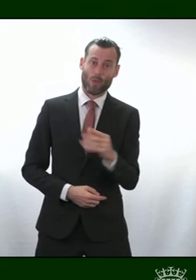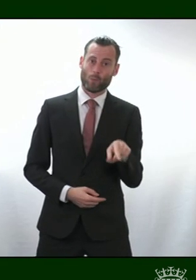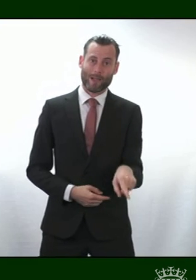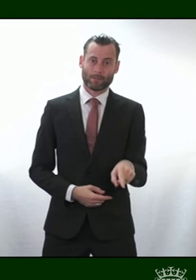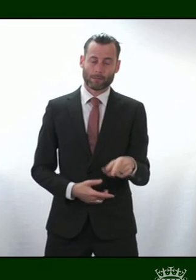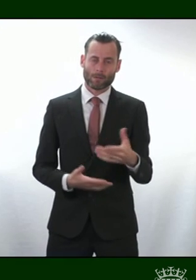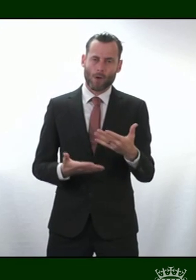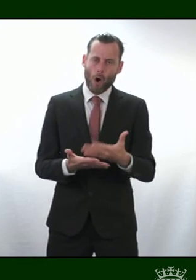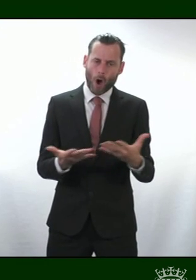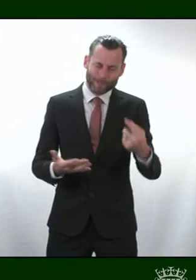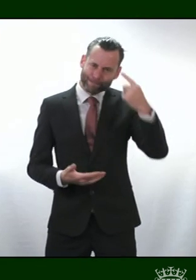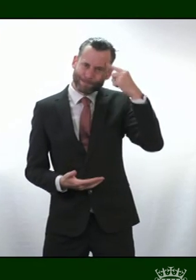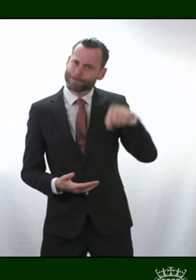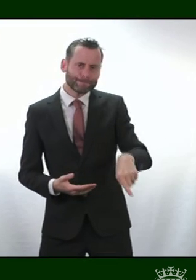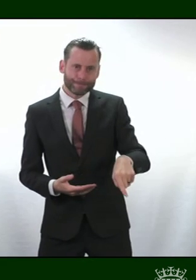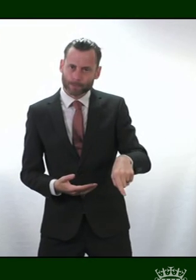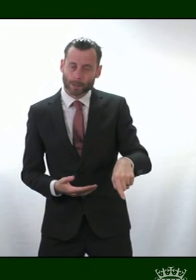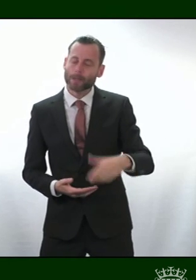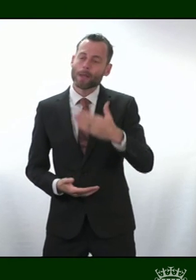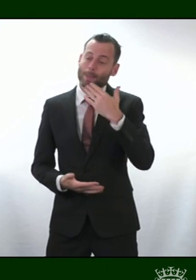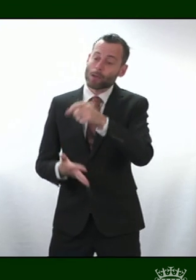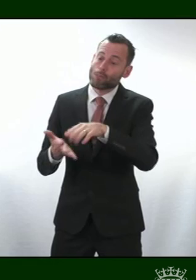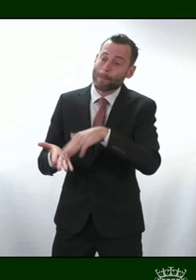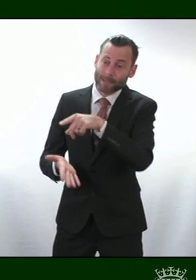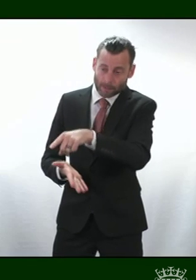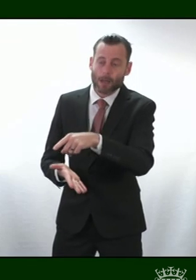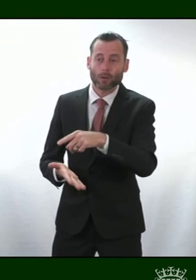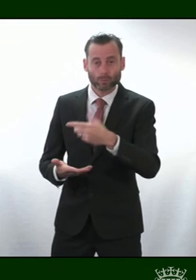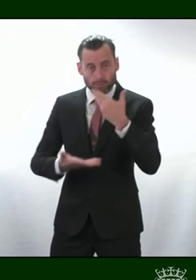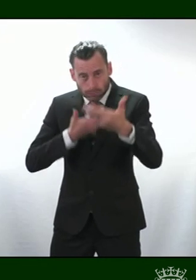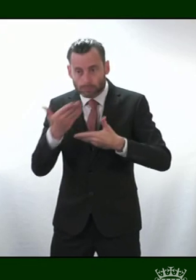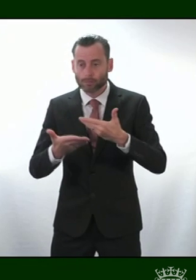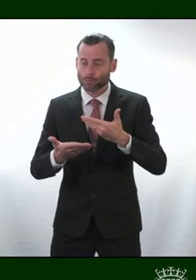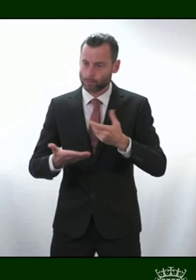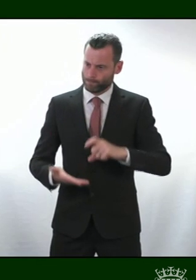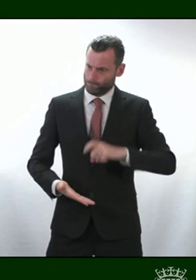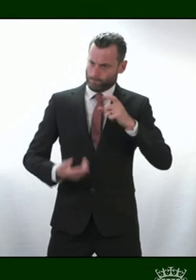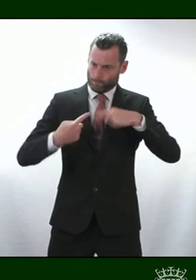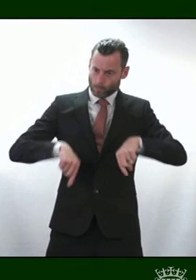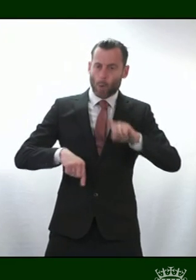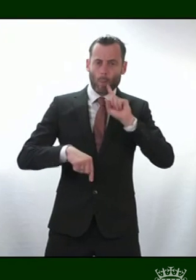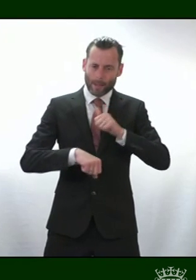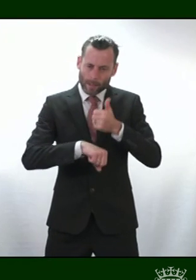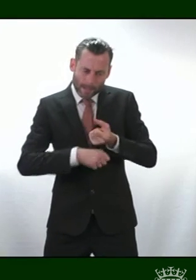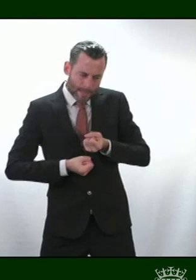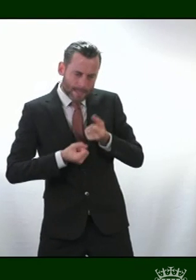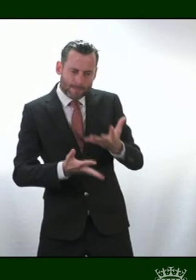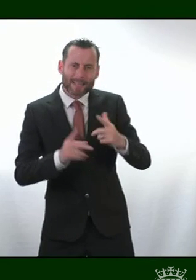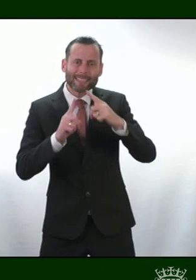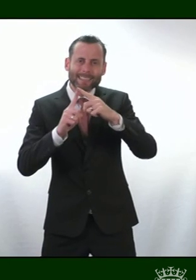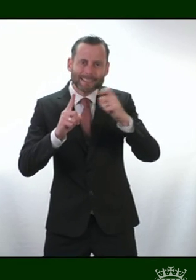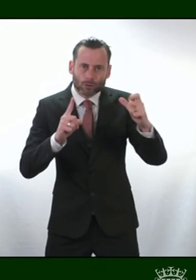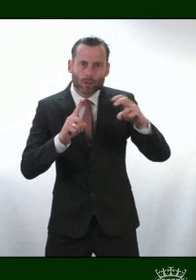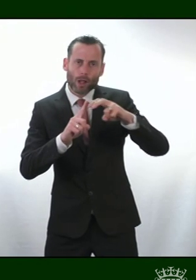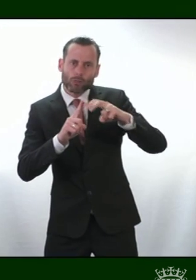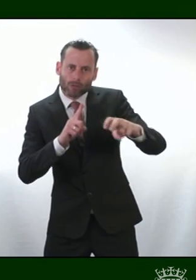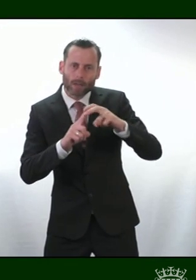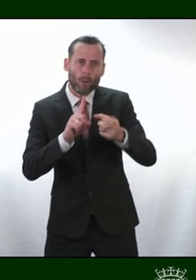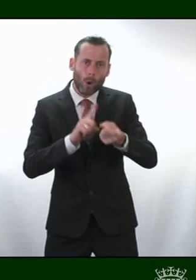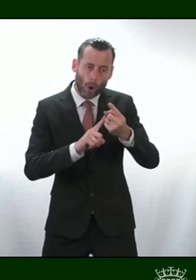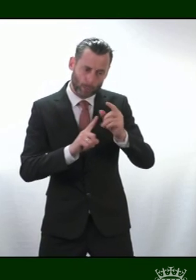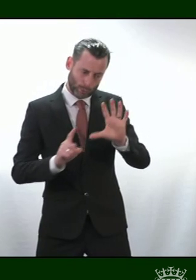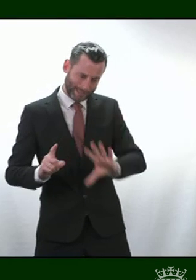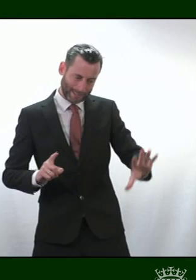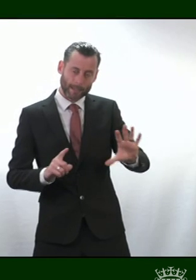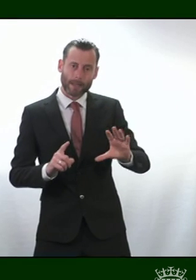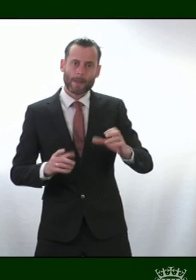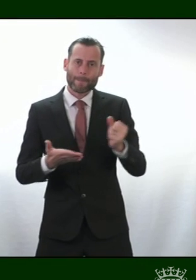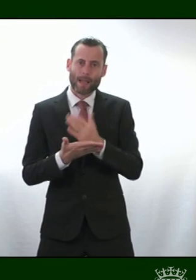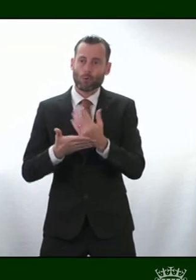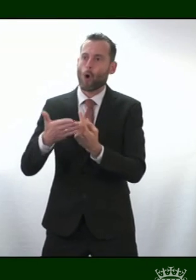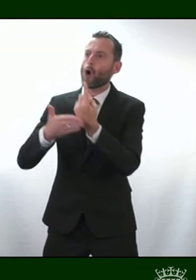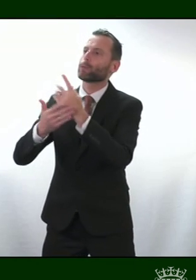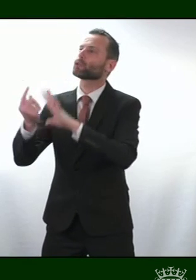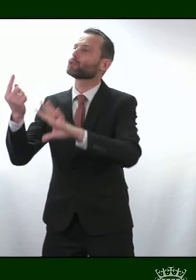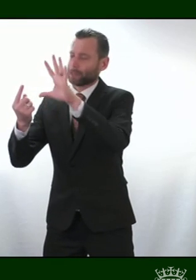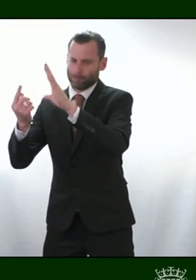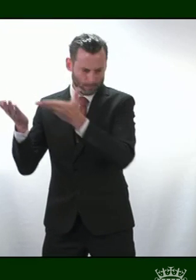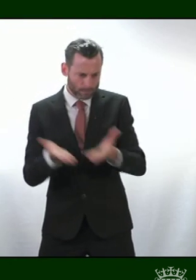Will he reassure this House and Members from across the south-west that we will invest in digital and transport infrastructure, we will turbocharge opportunity and we will provide the growth that they need in south-west?